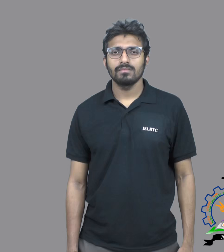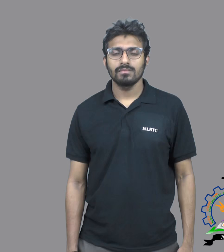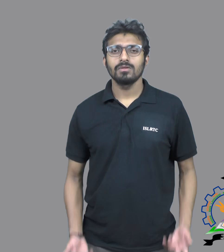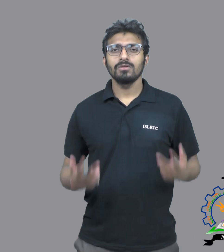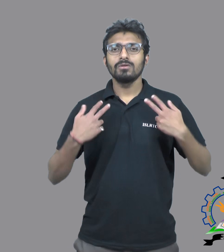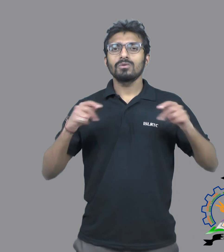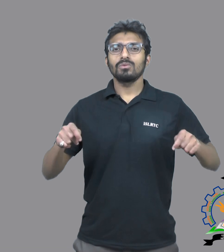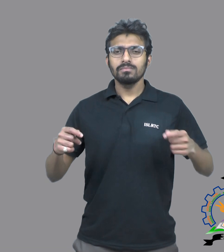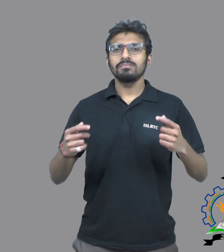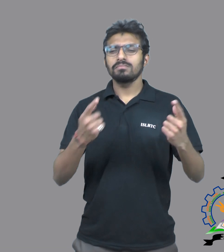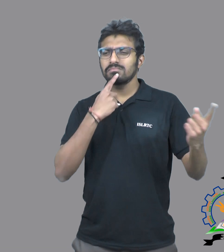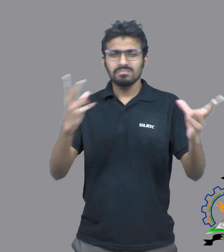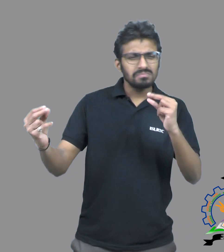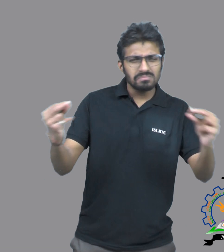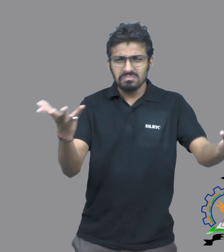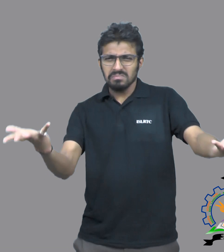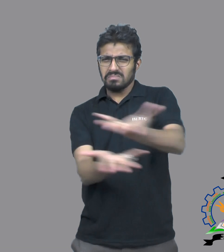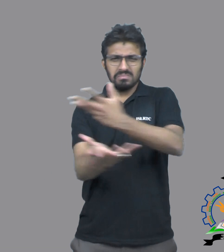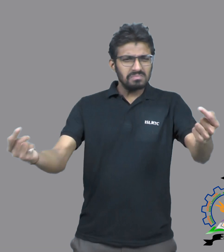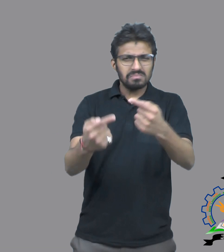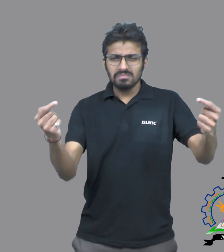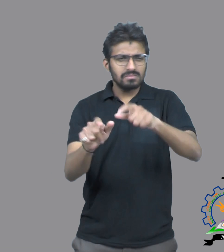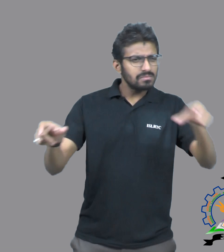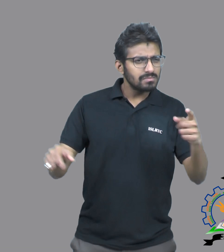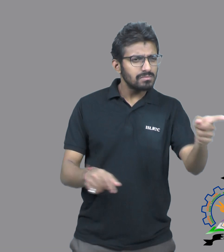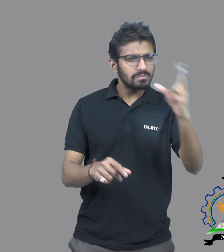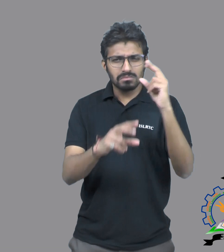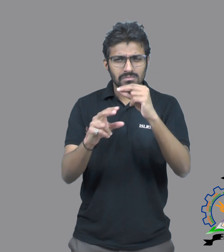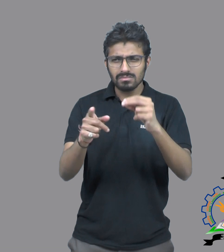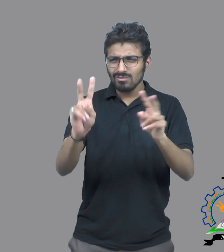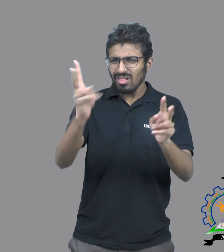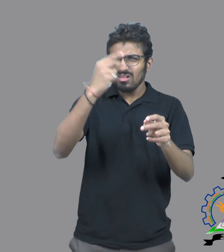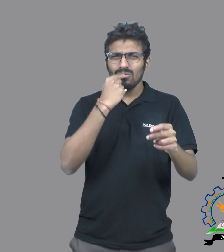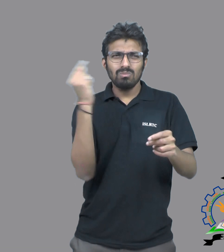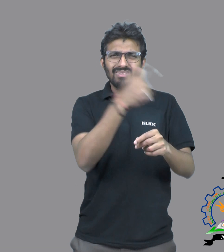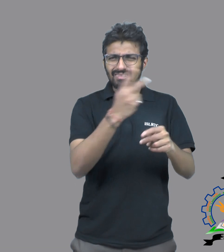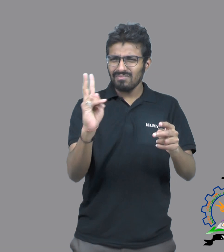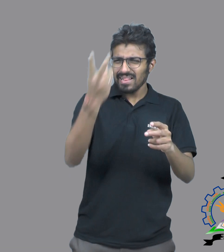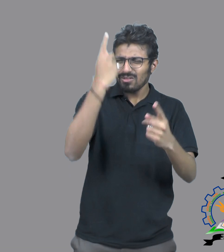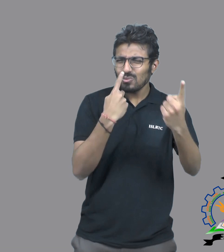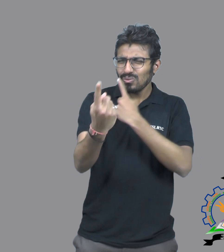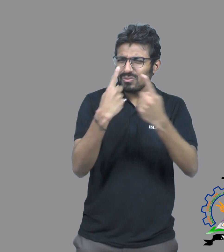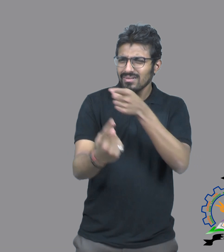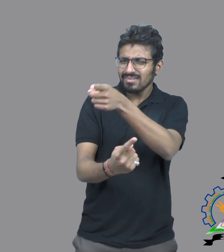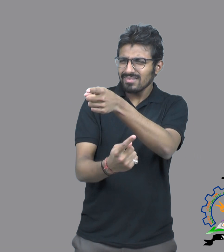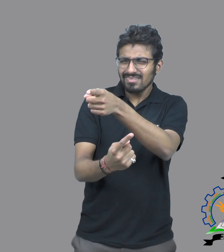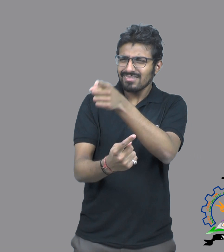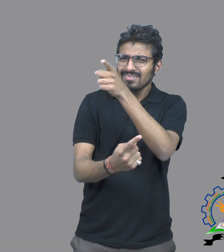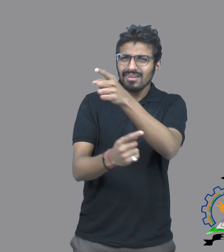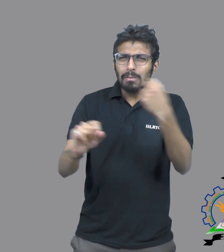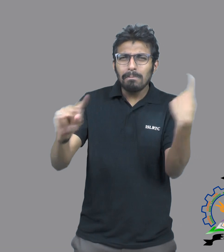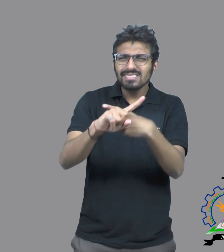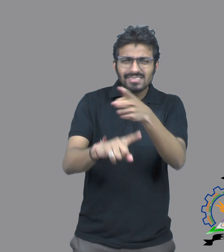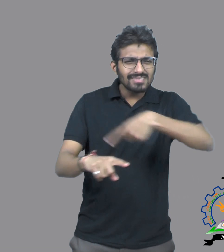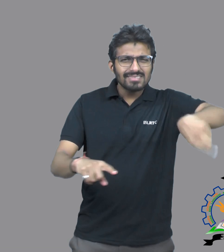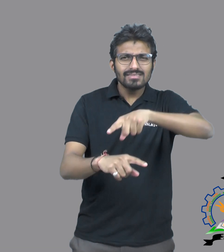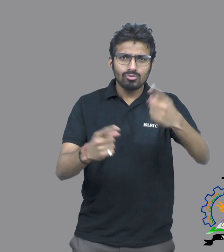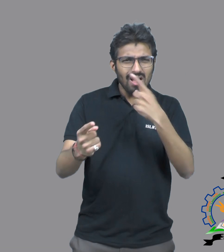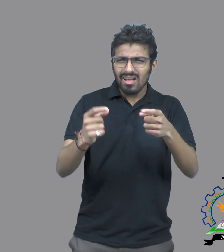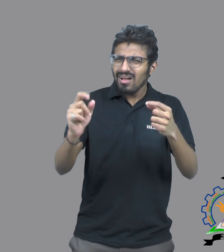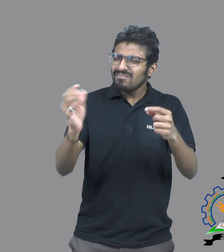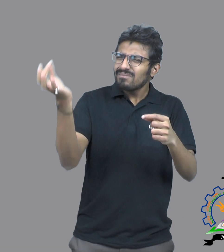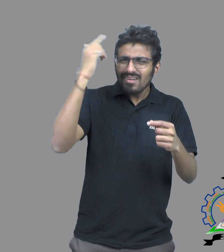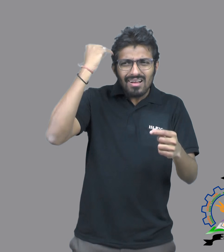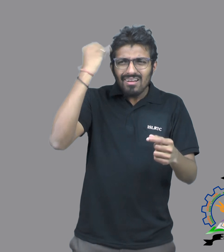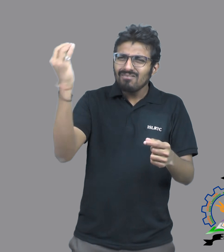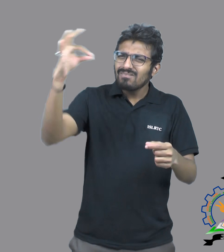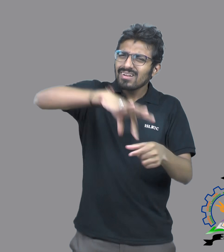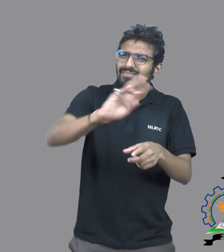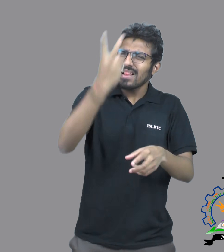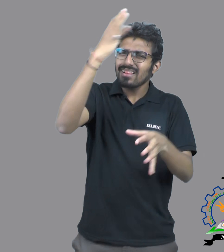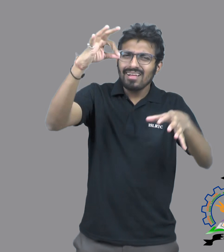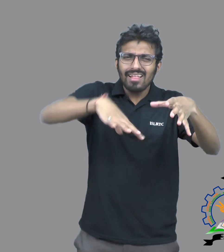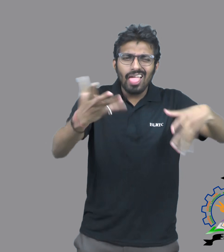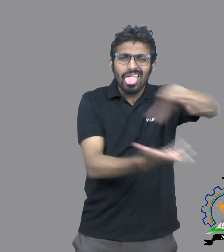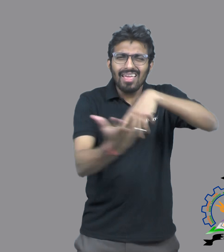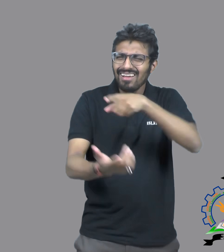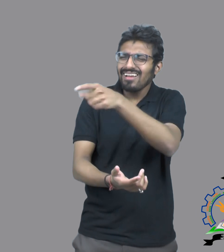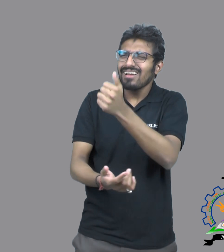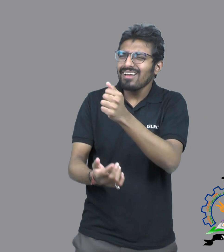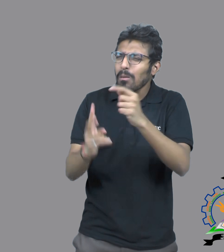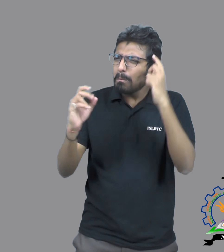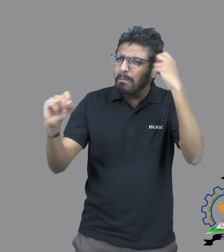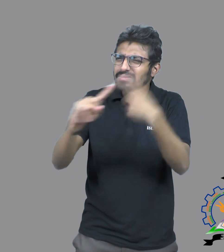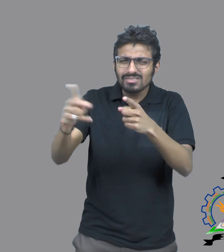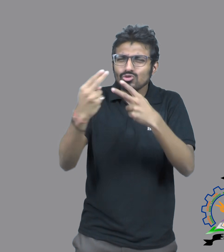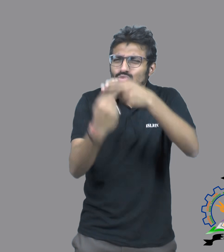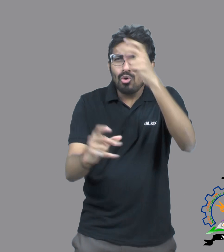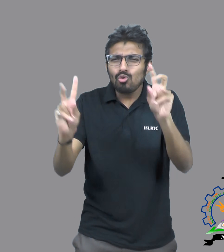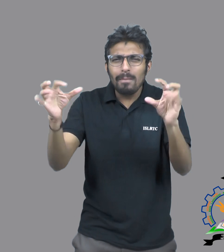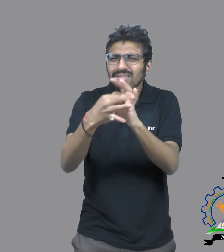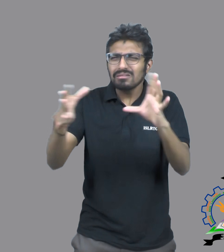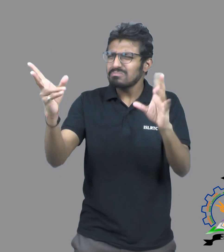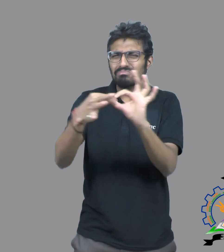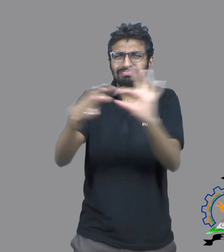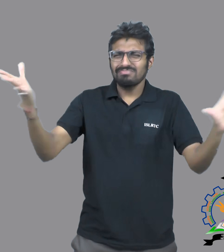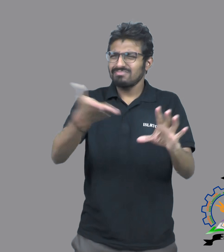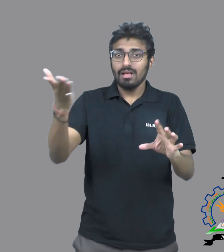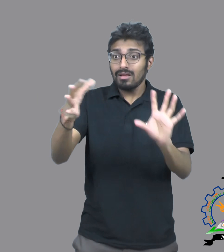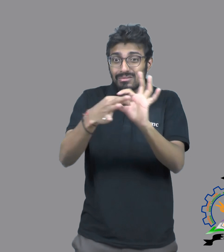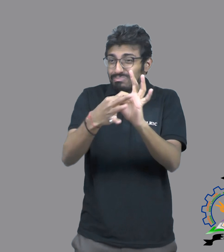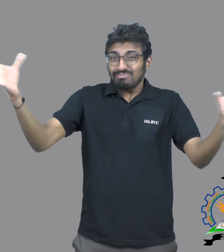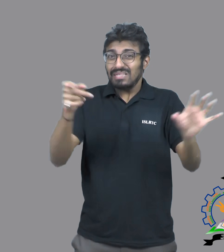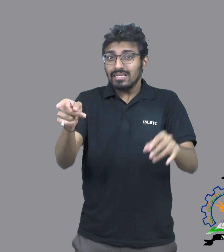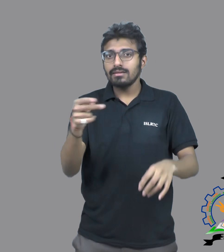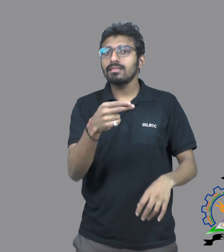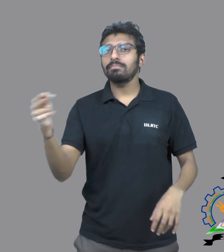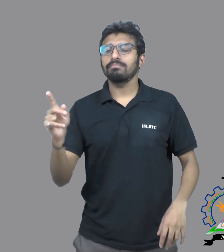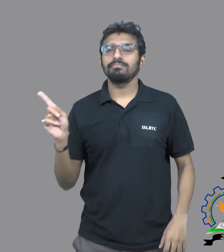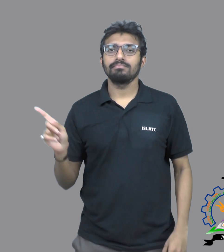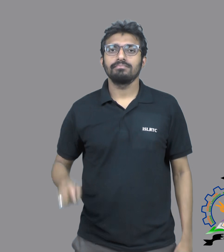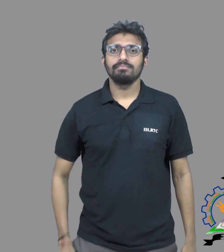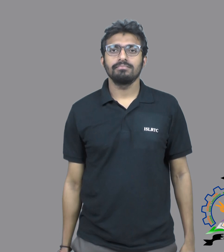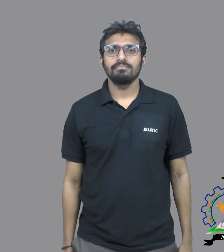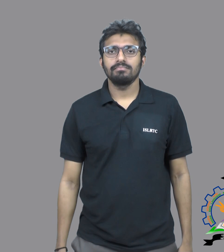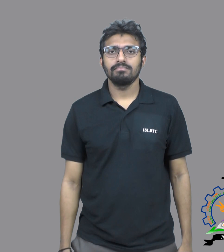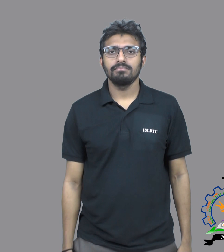Immaterial